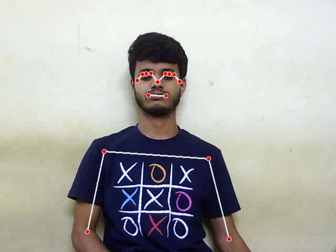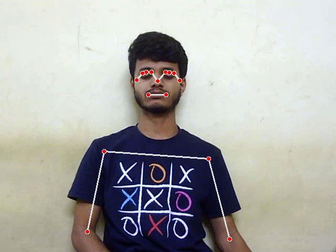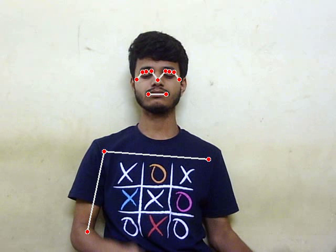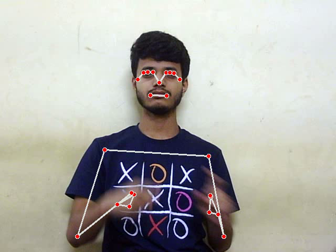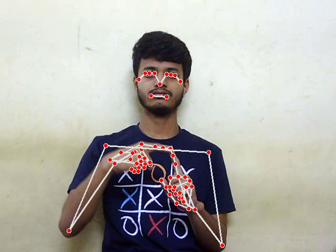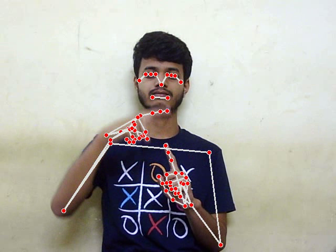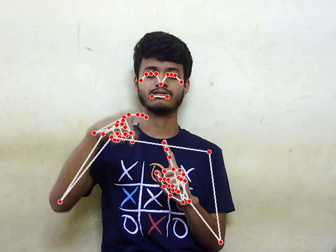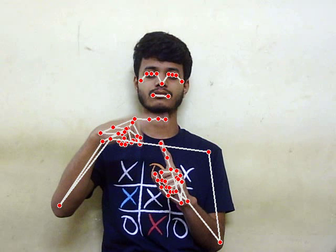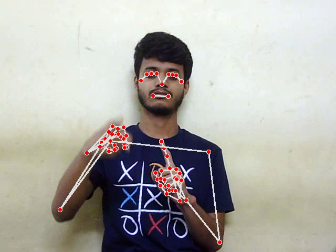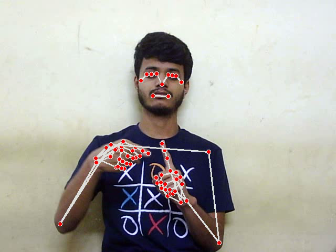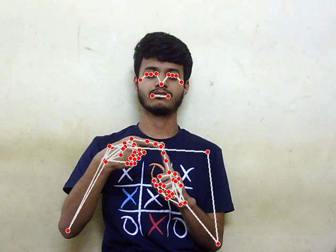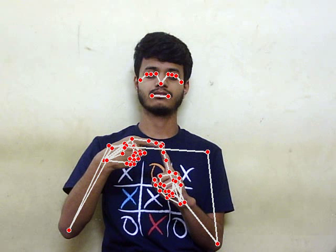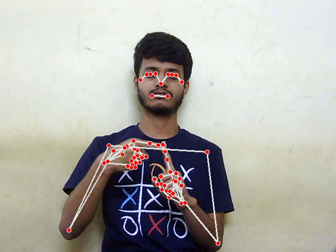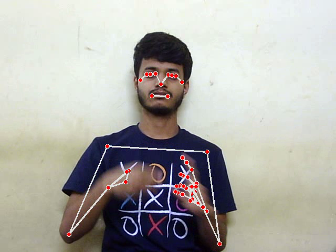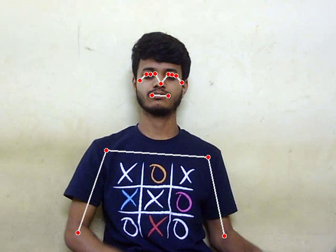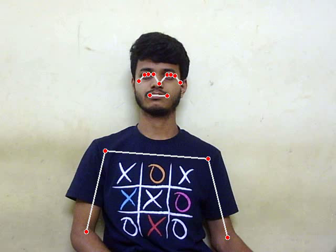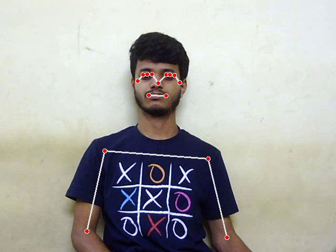when